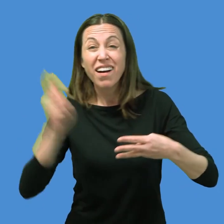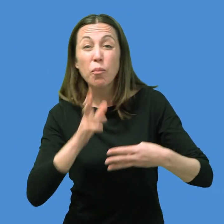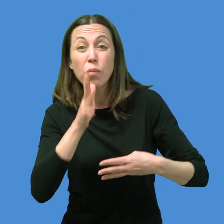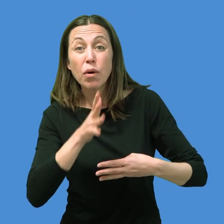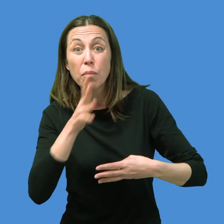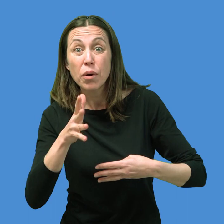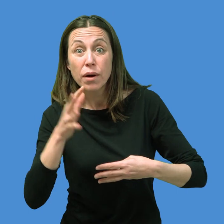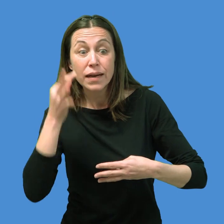motivo